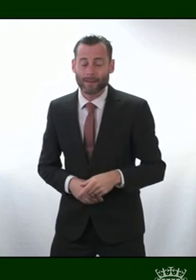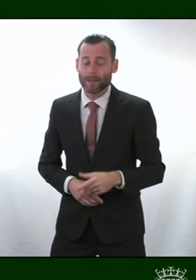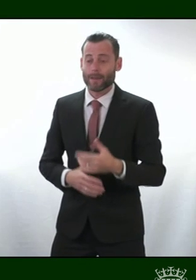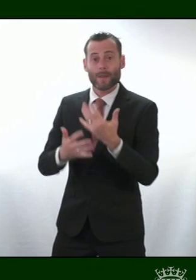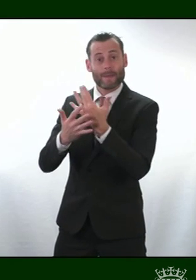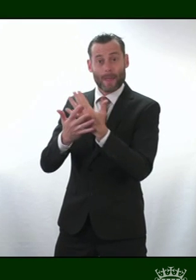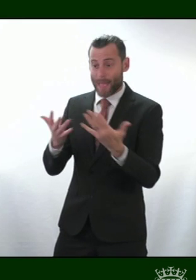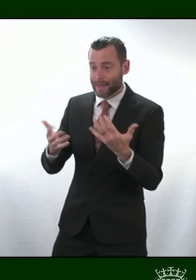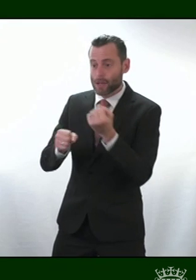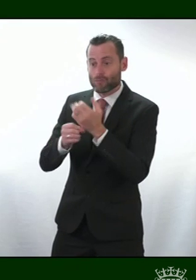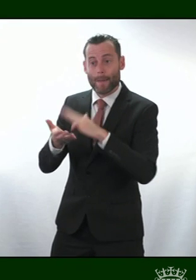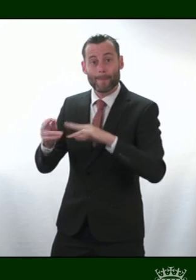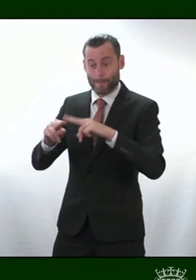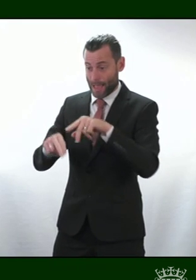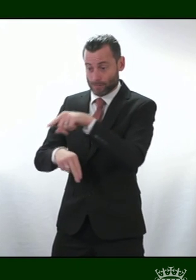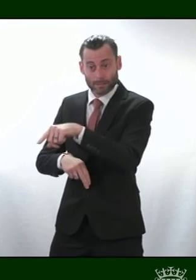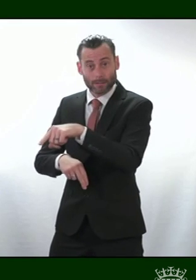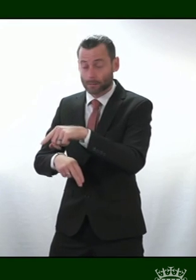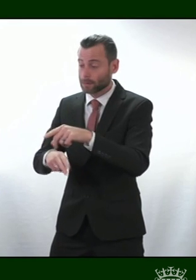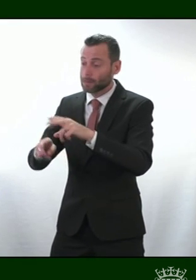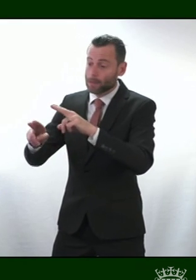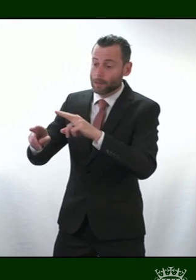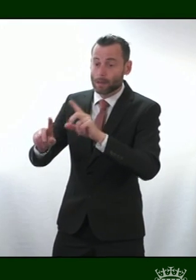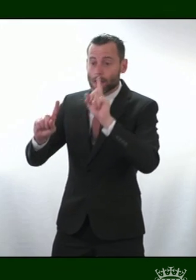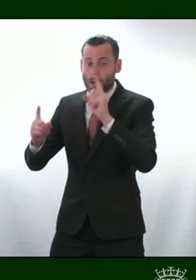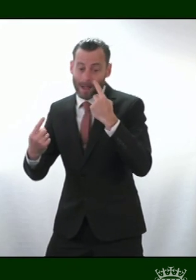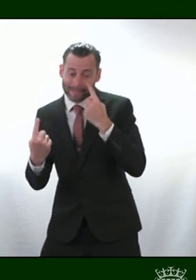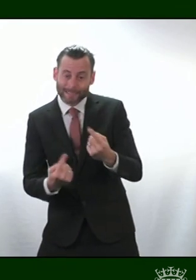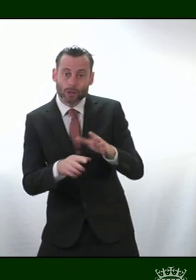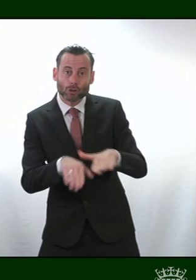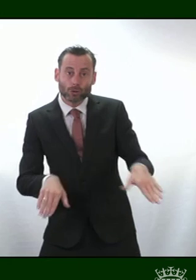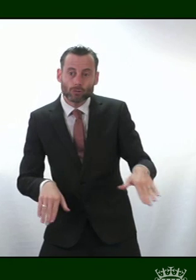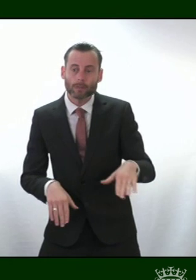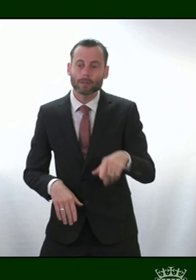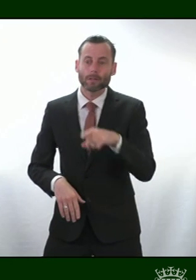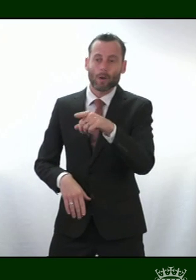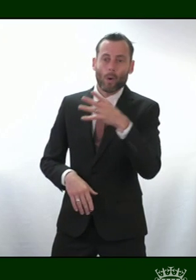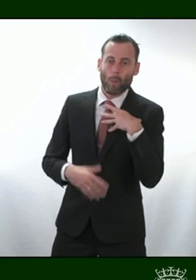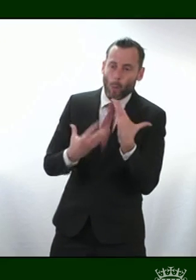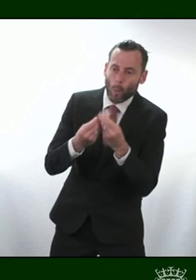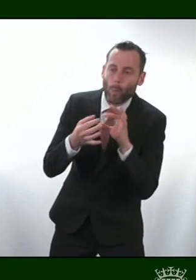Grandparents cannot see their grandchildren. Frontline staff cannot get the tests that they need.